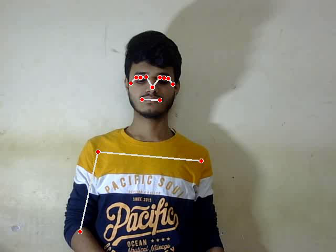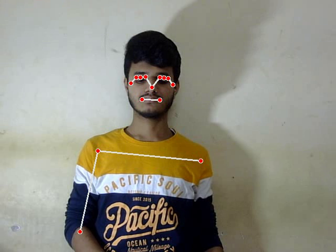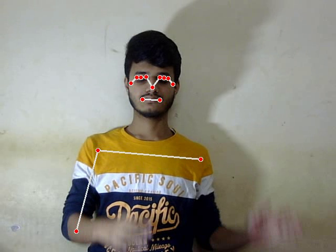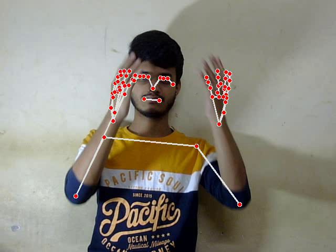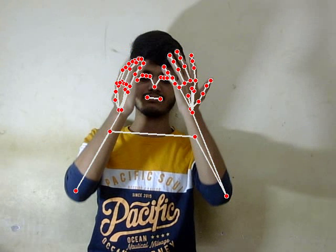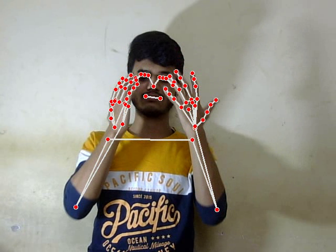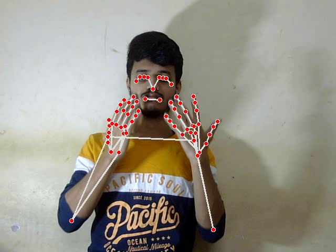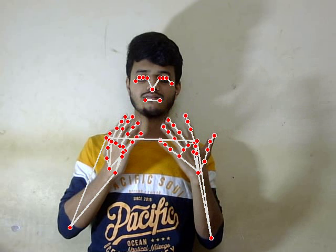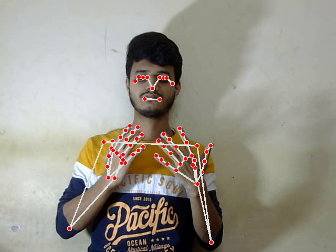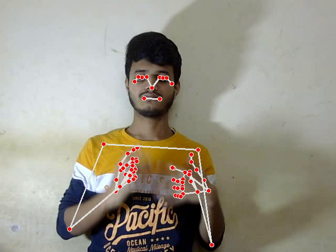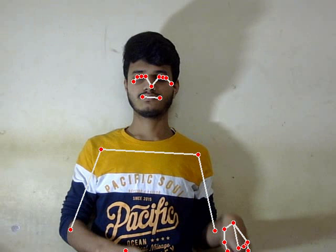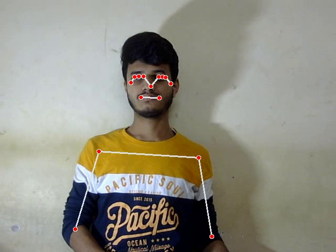sad